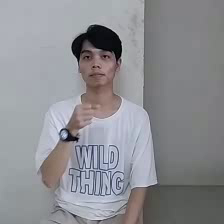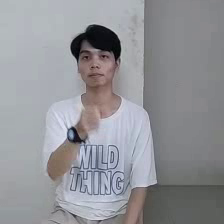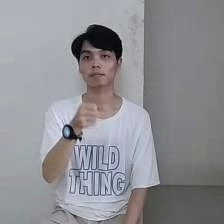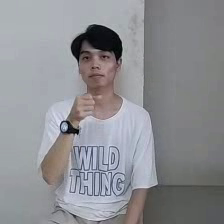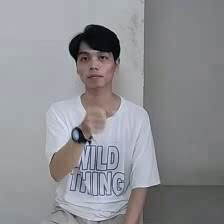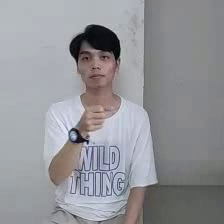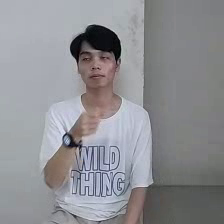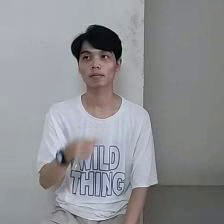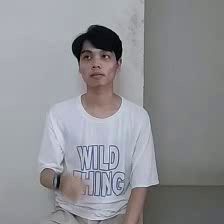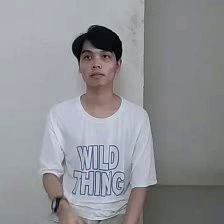Phỏng vấn